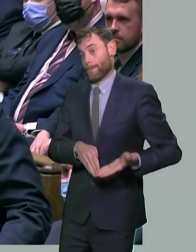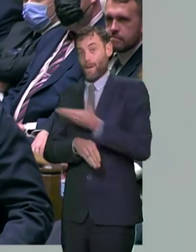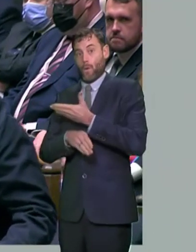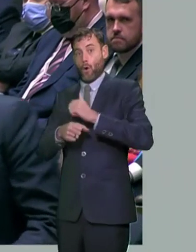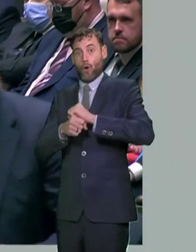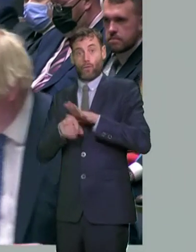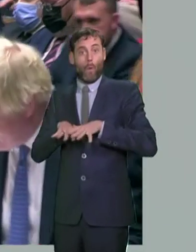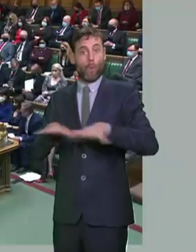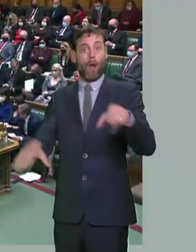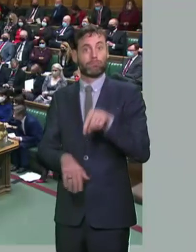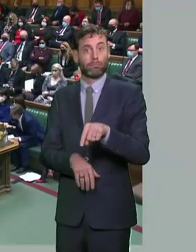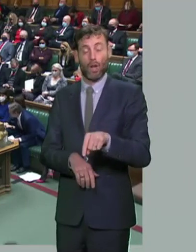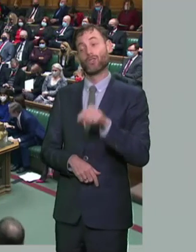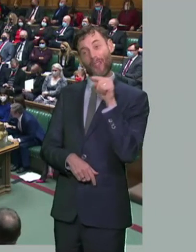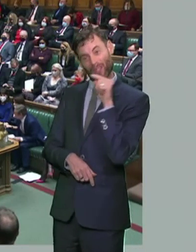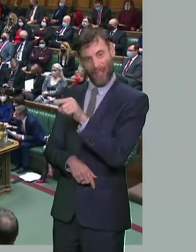That is because of the policies that the Government have pursued.